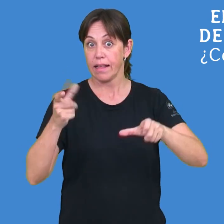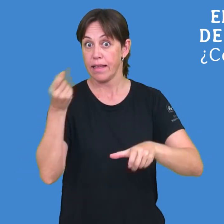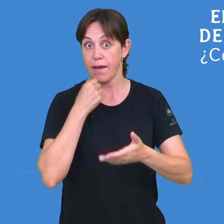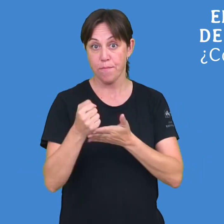droga